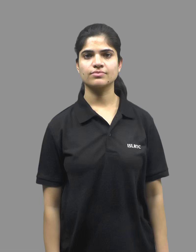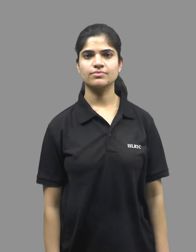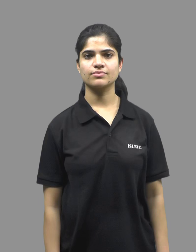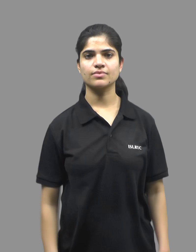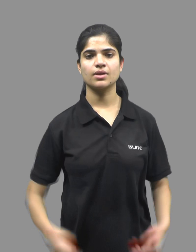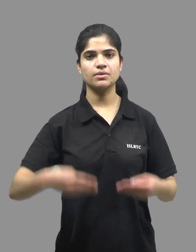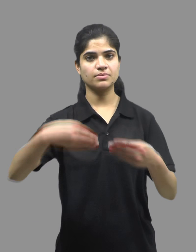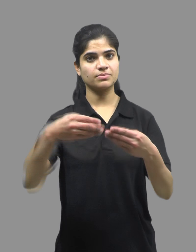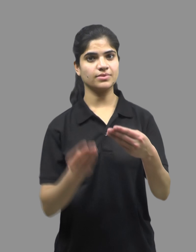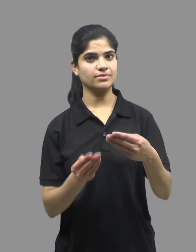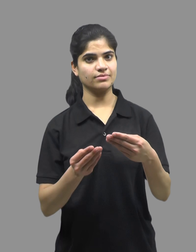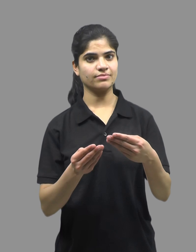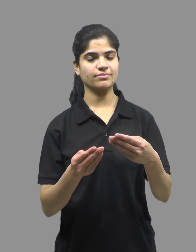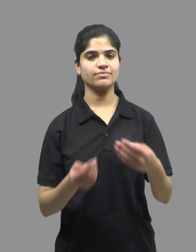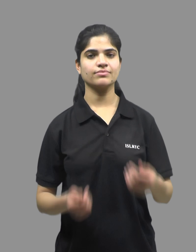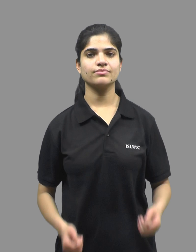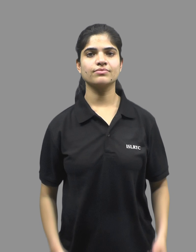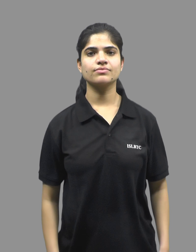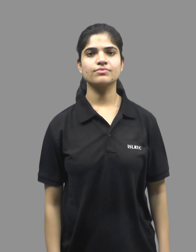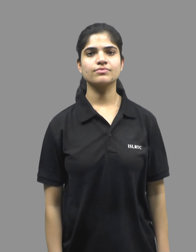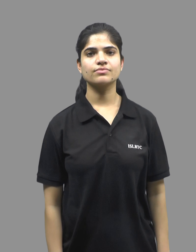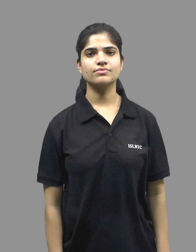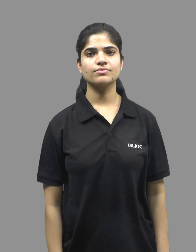Bill